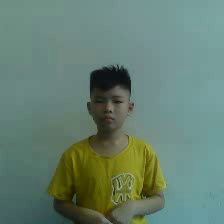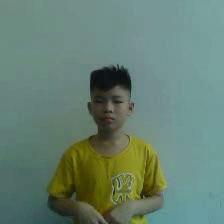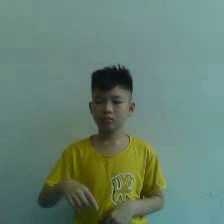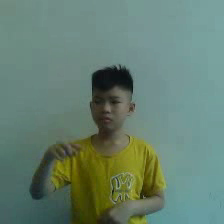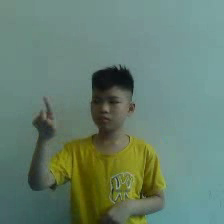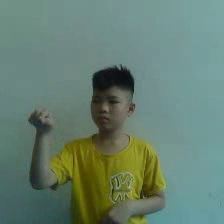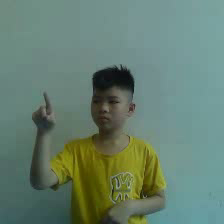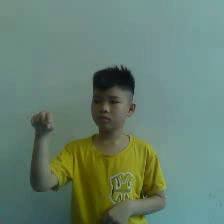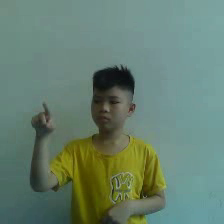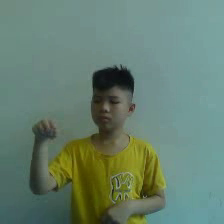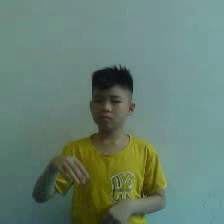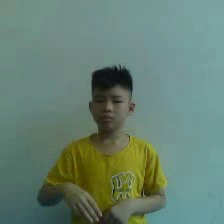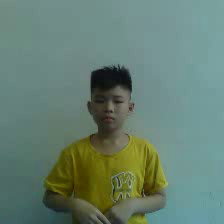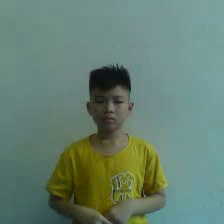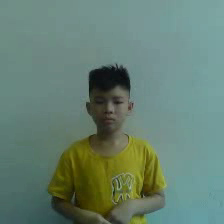Họ